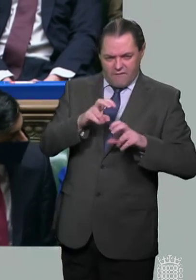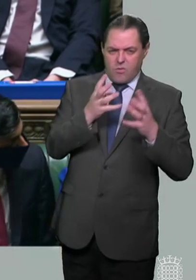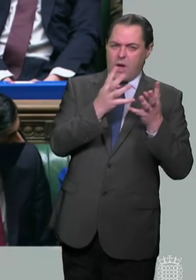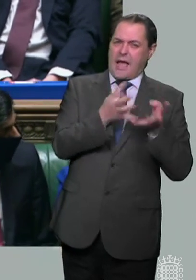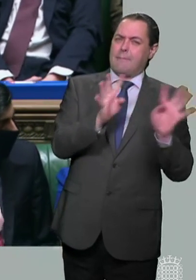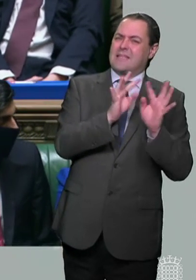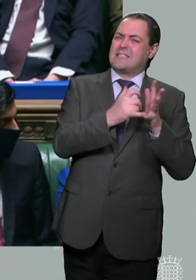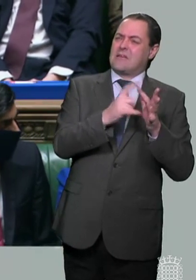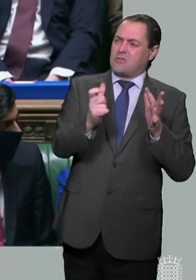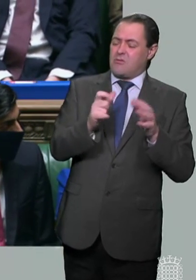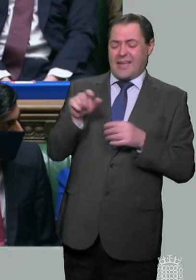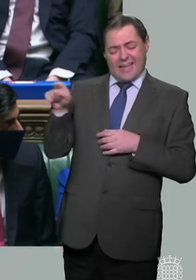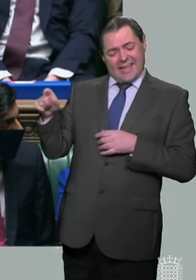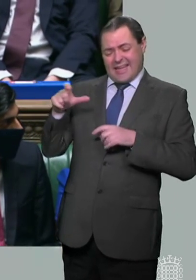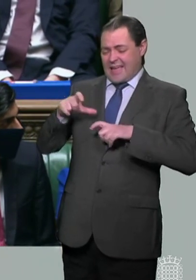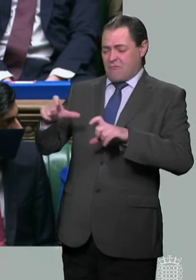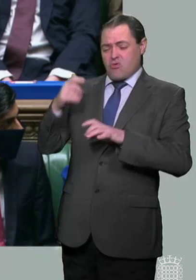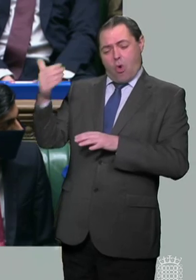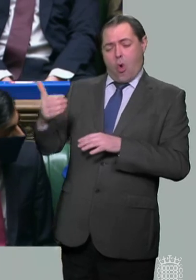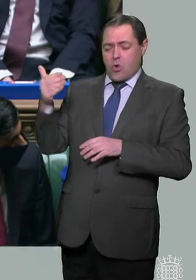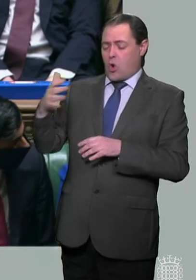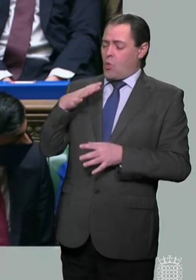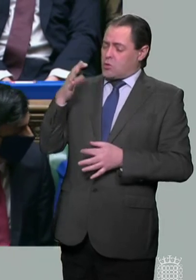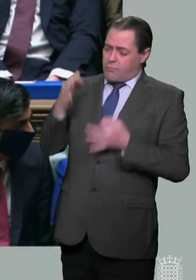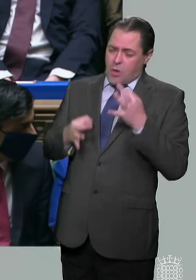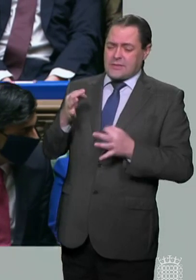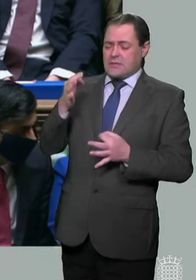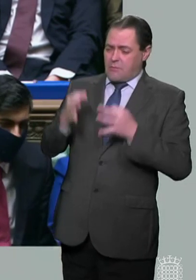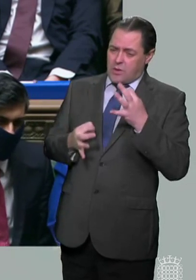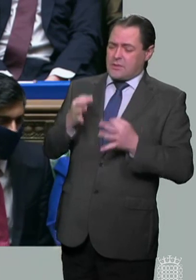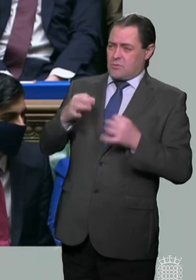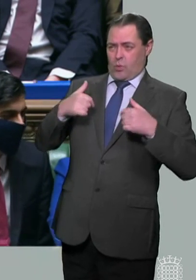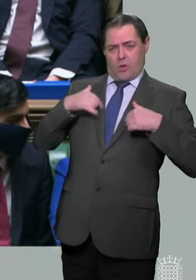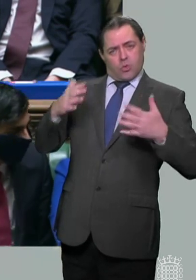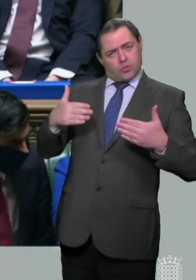The right honourable and learned Gentleman continually wants to play politics with this issue.